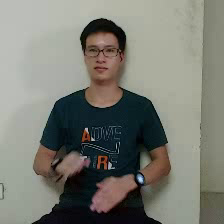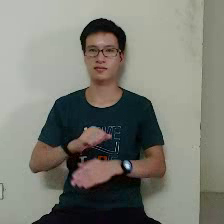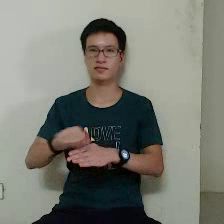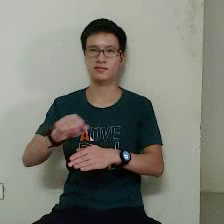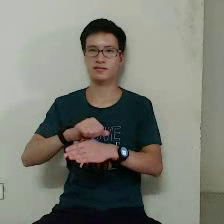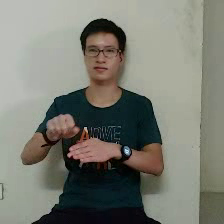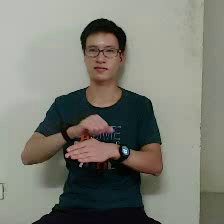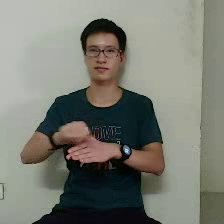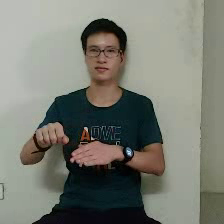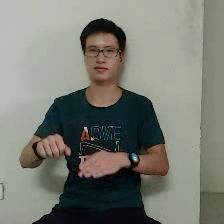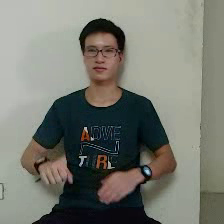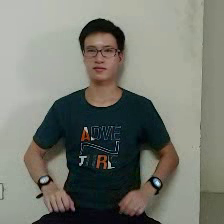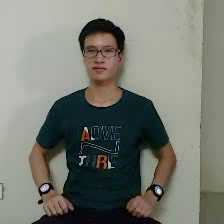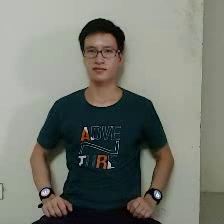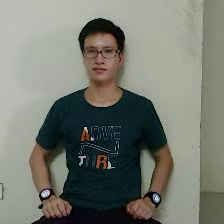Tập luyện